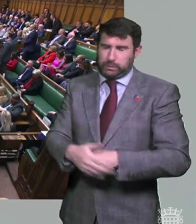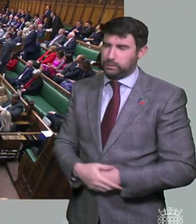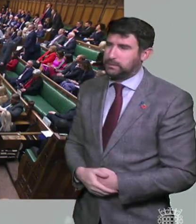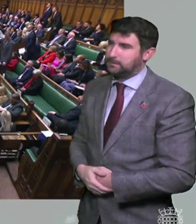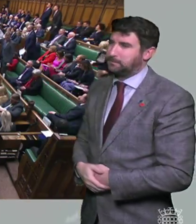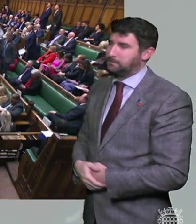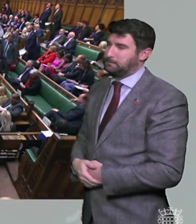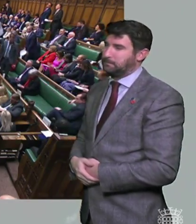That completes Prime Minister’s questions.